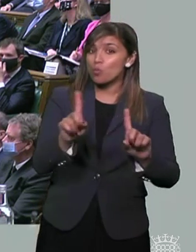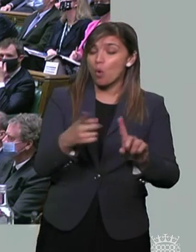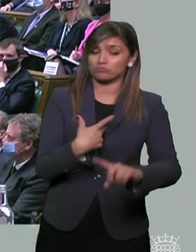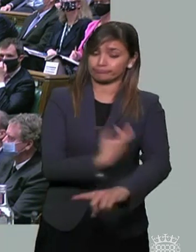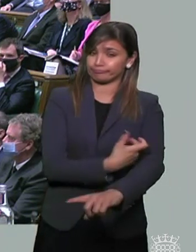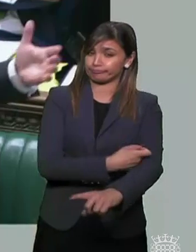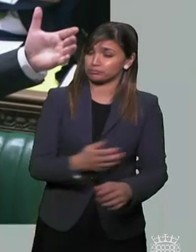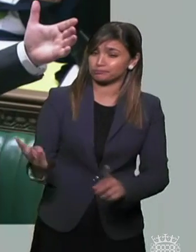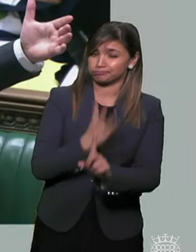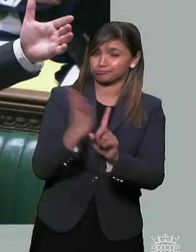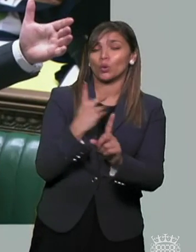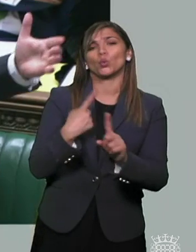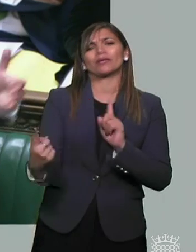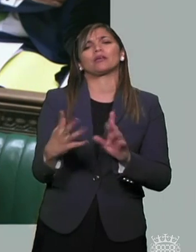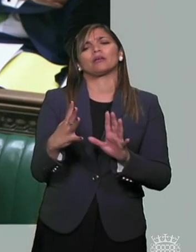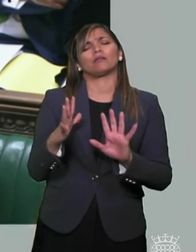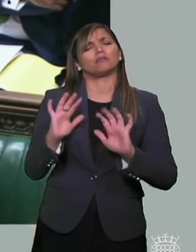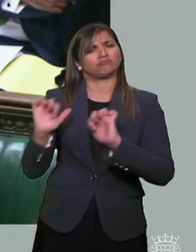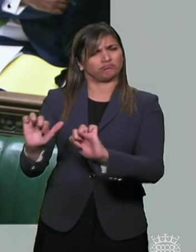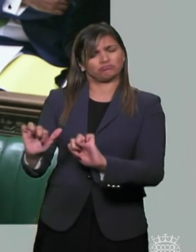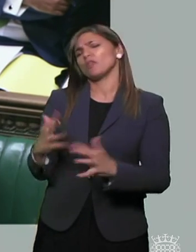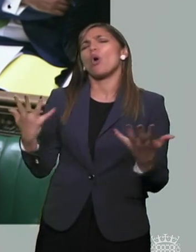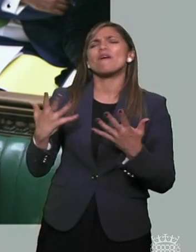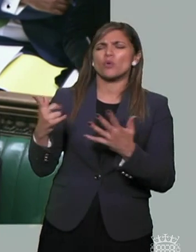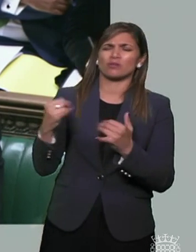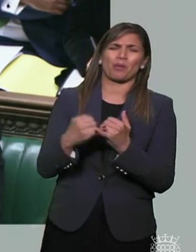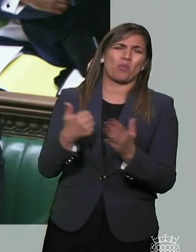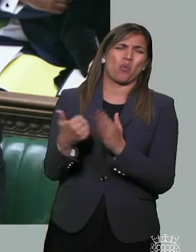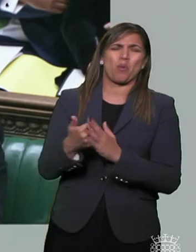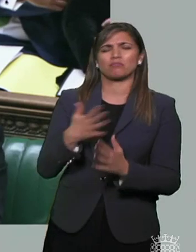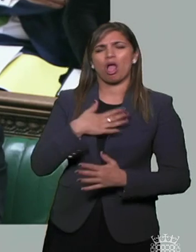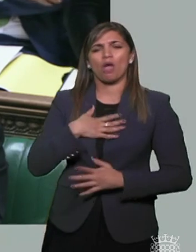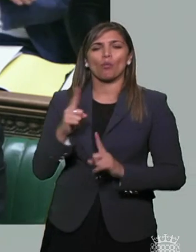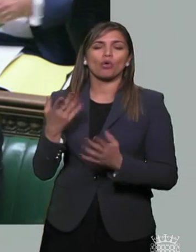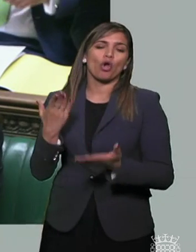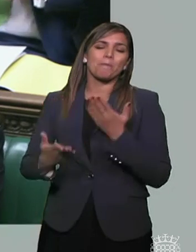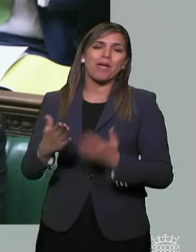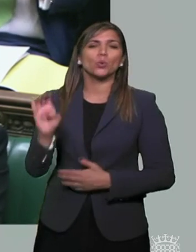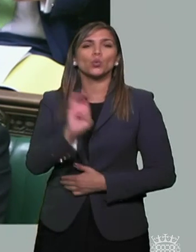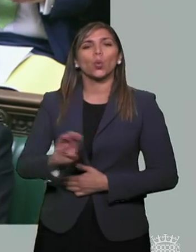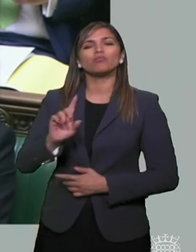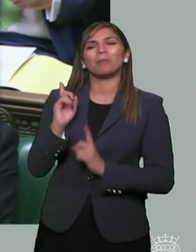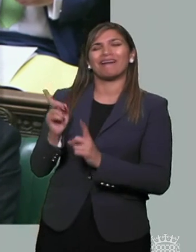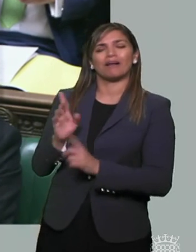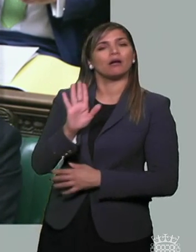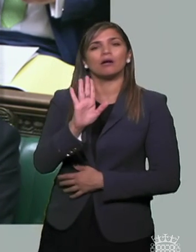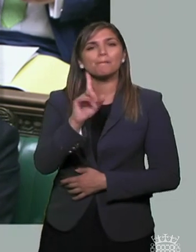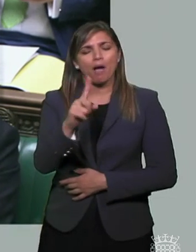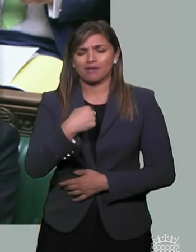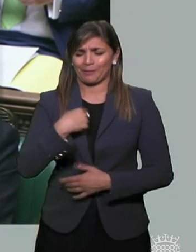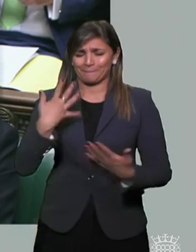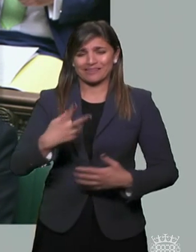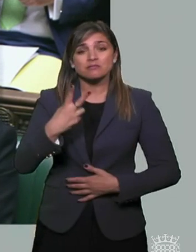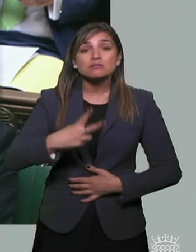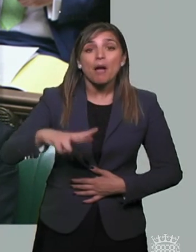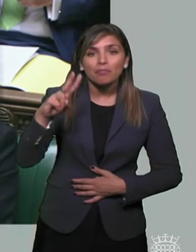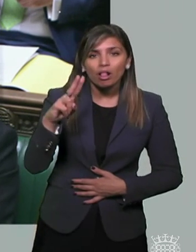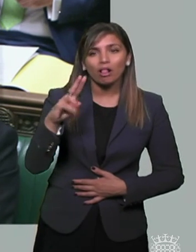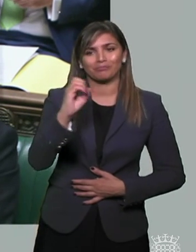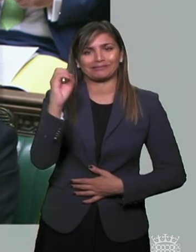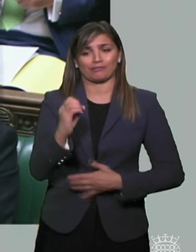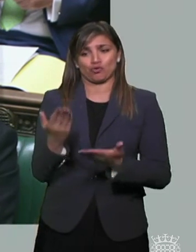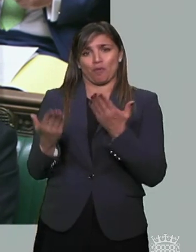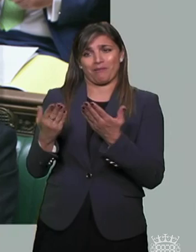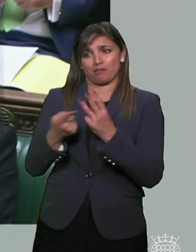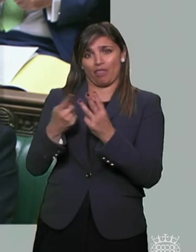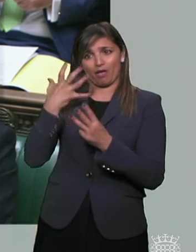The right honourable and learned Gentleman is fond of these European comparisons, but we have done almost double the percentage of any other European country.